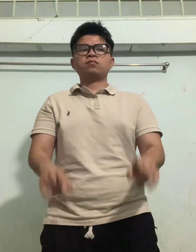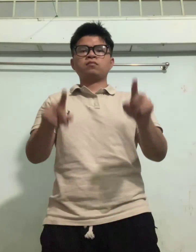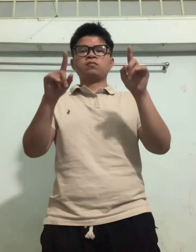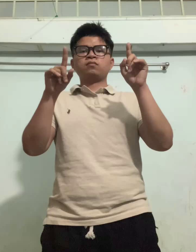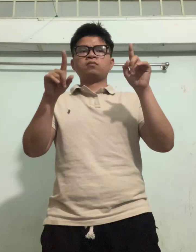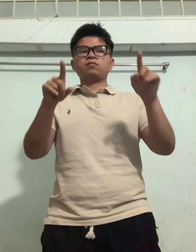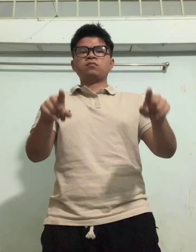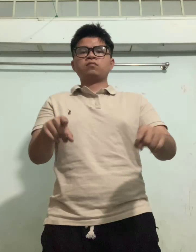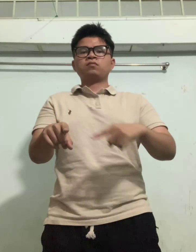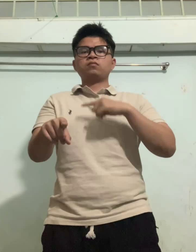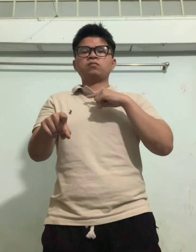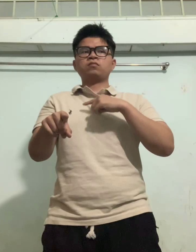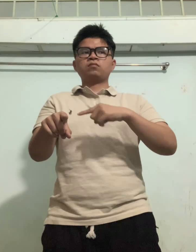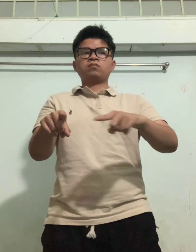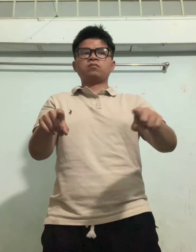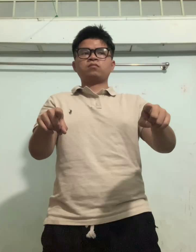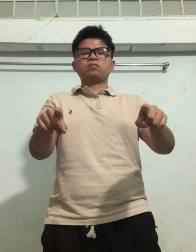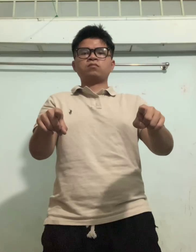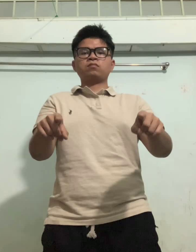phut